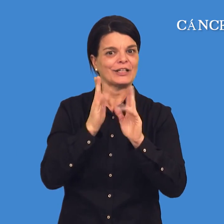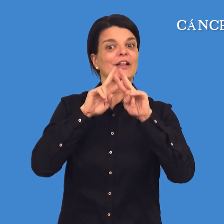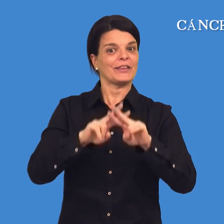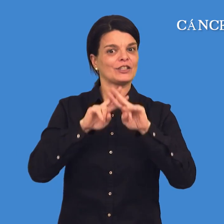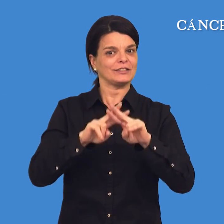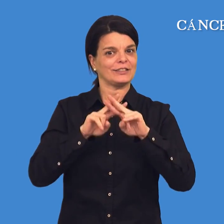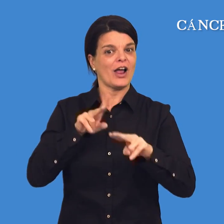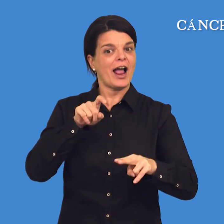revisar